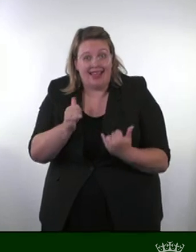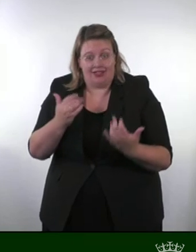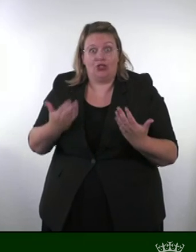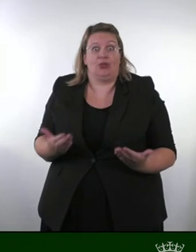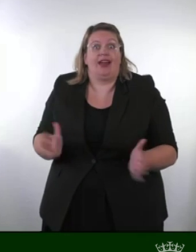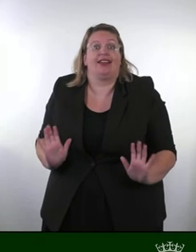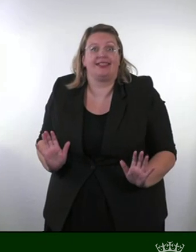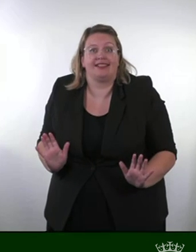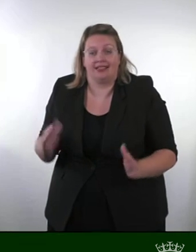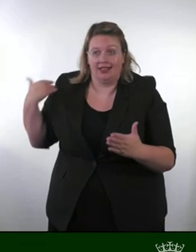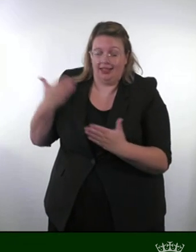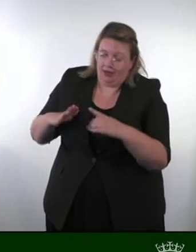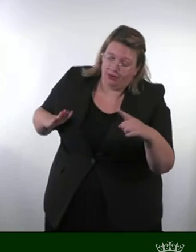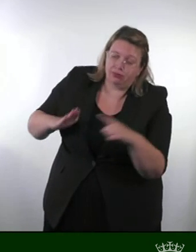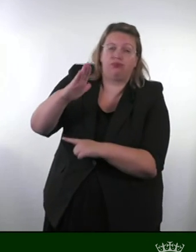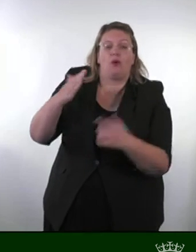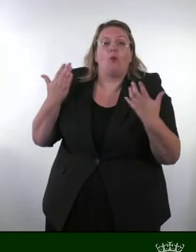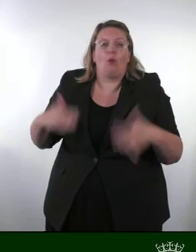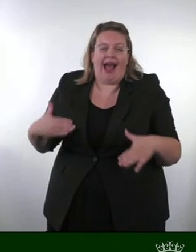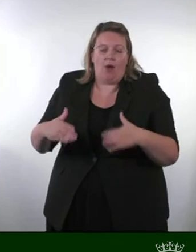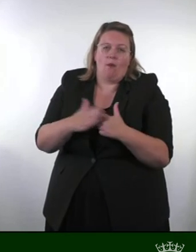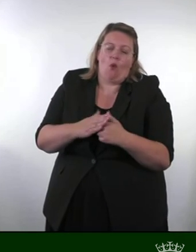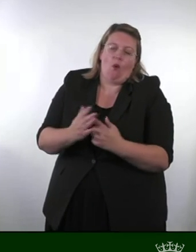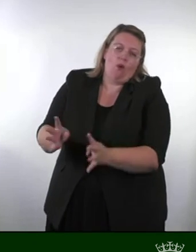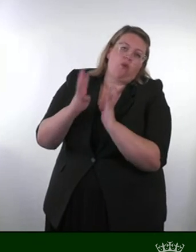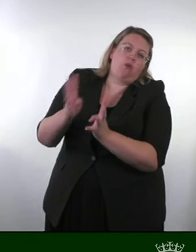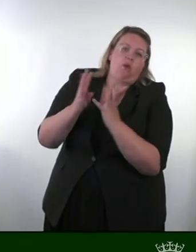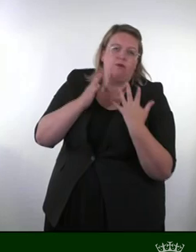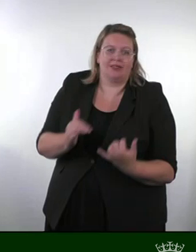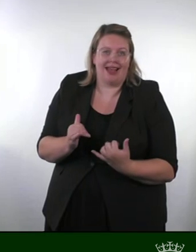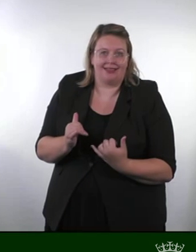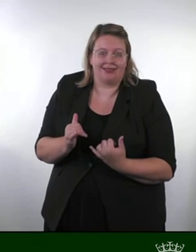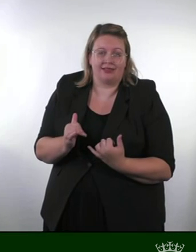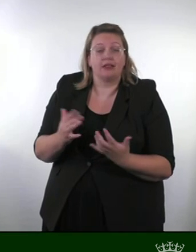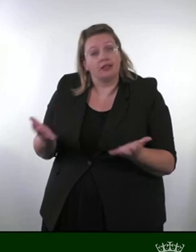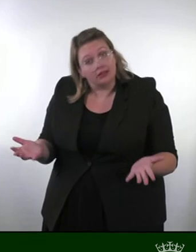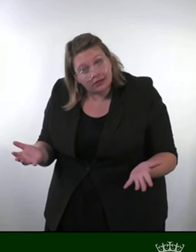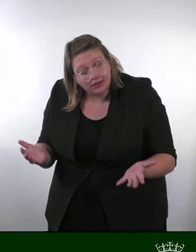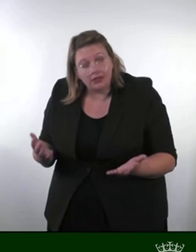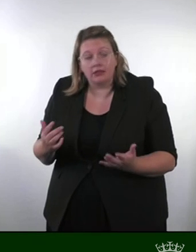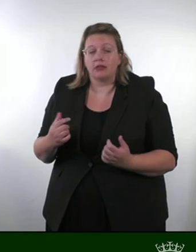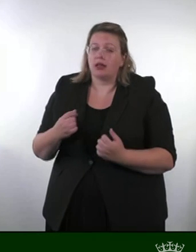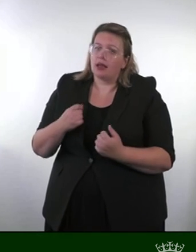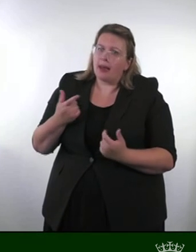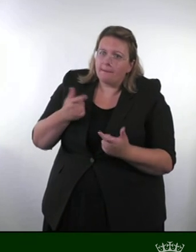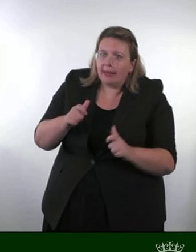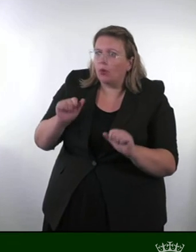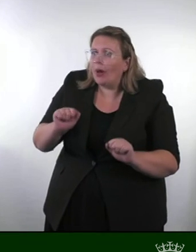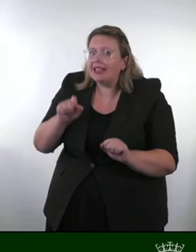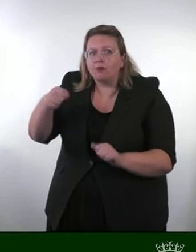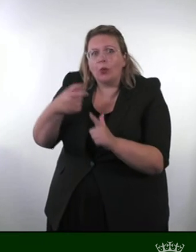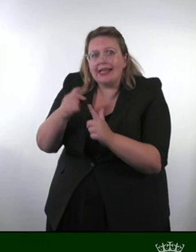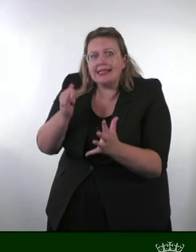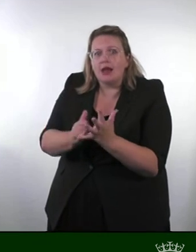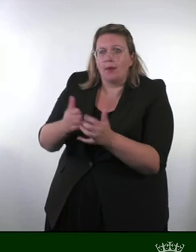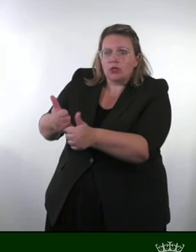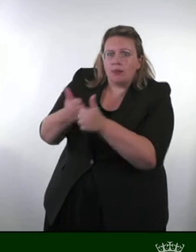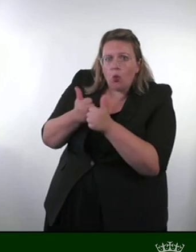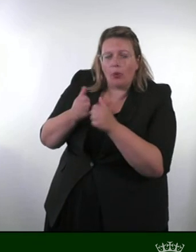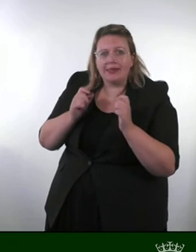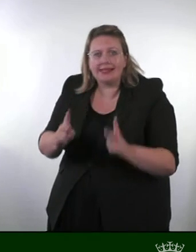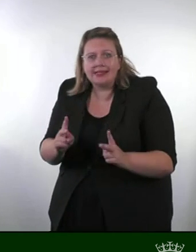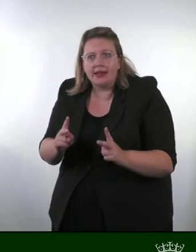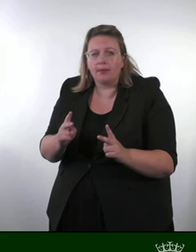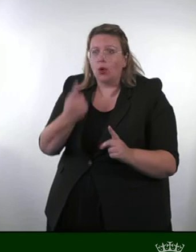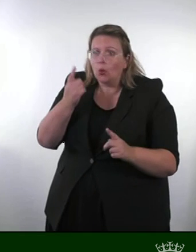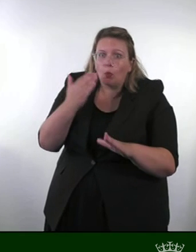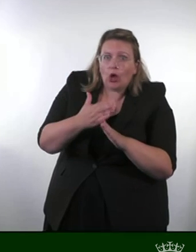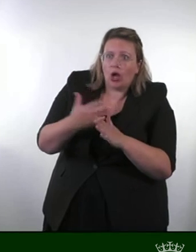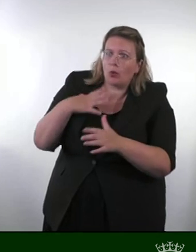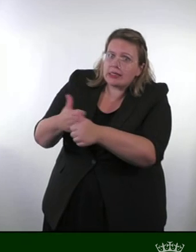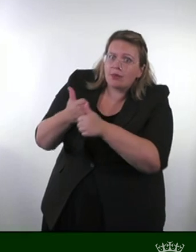That is thanks to the efforts of thousands of people, who are listening keenly to the words of the right honourable and learned Gentleman for some support, encouragement or belief in what they are trying to do.